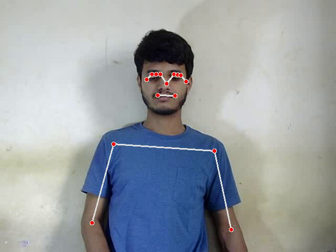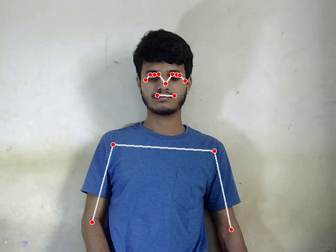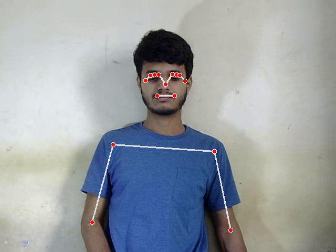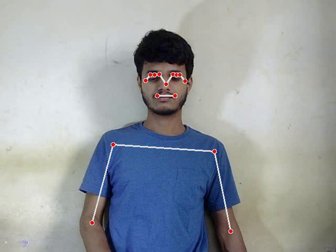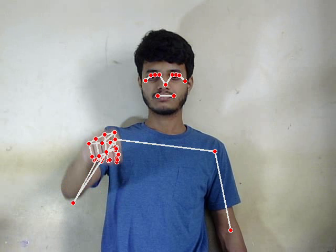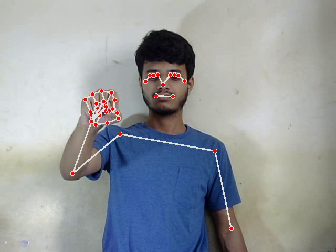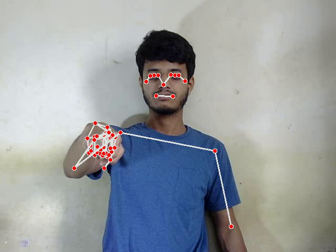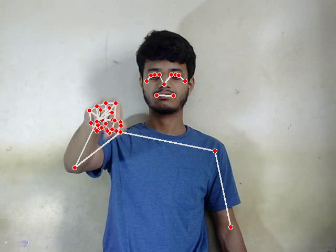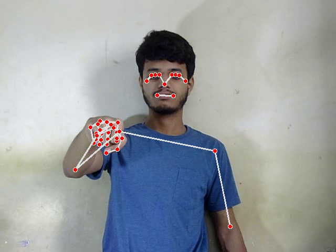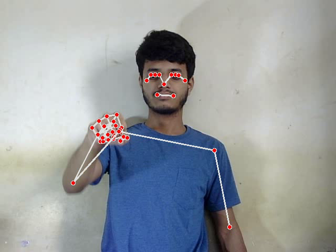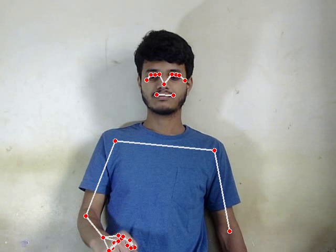yes